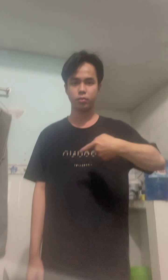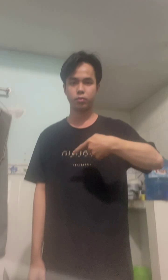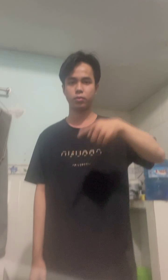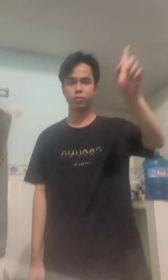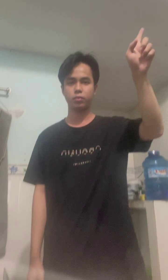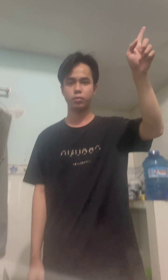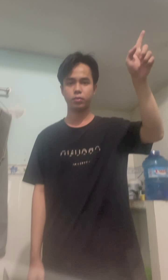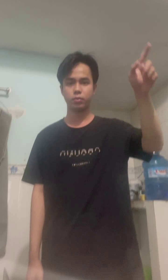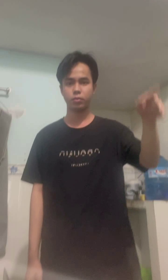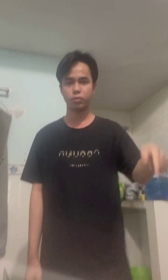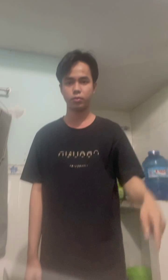di